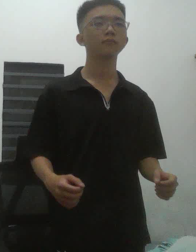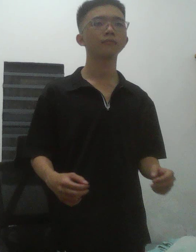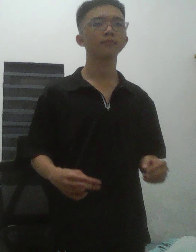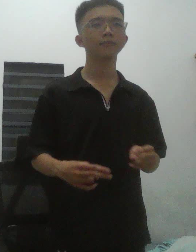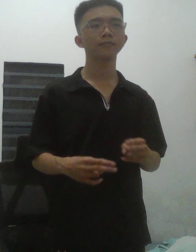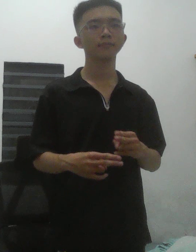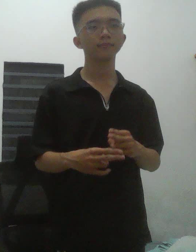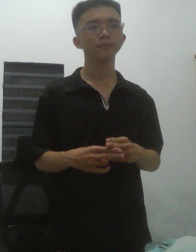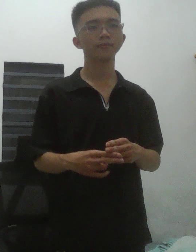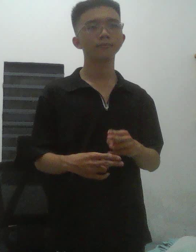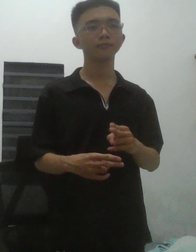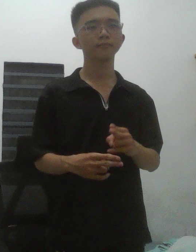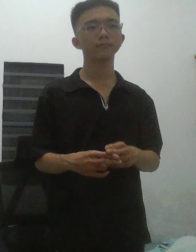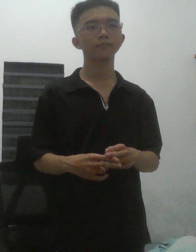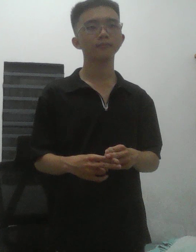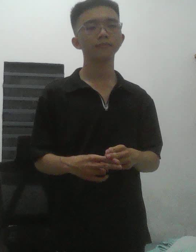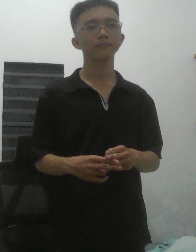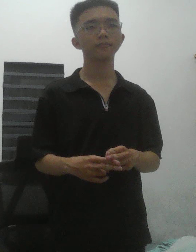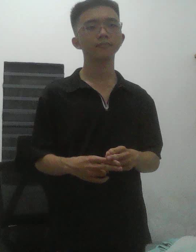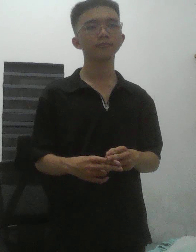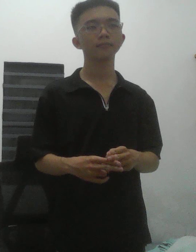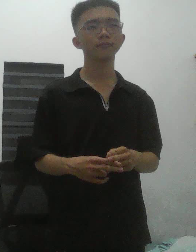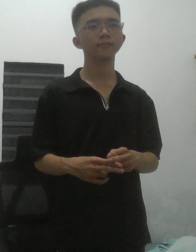ten